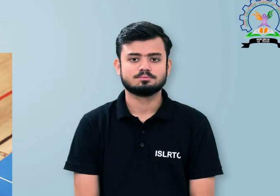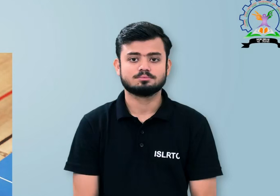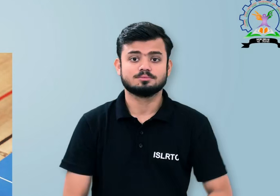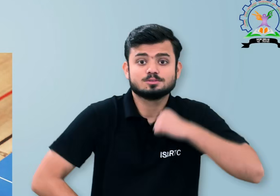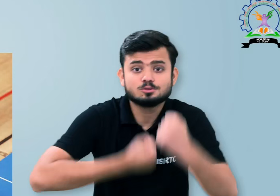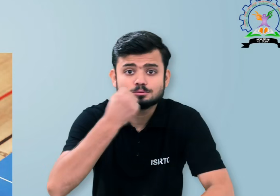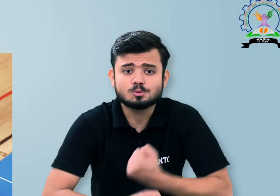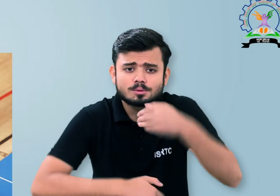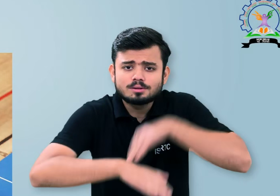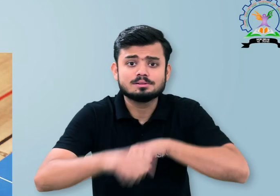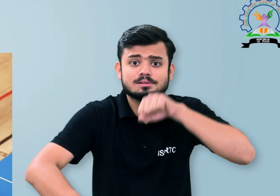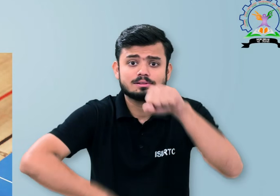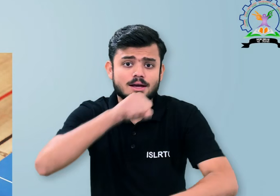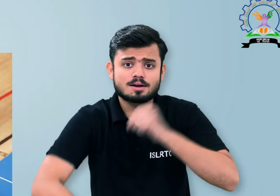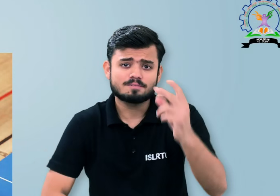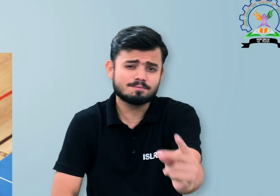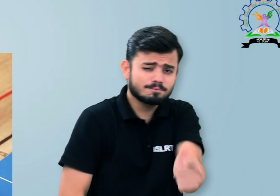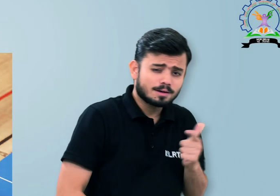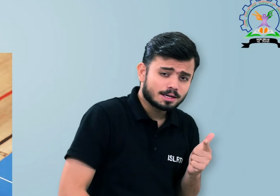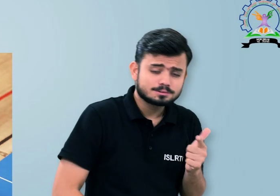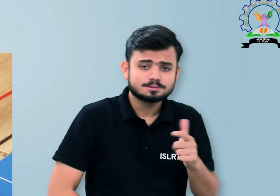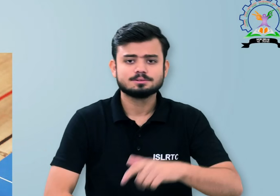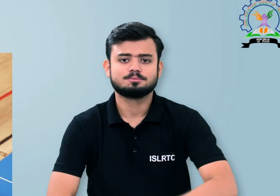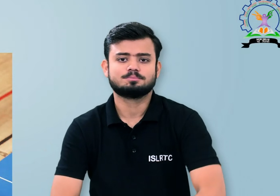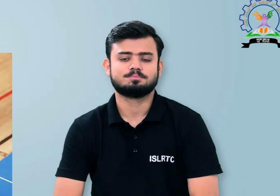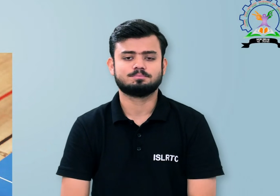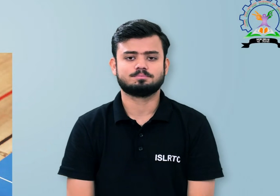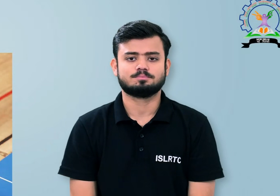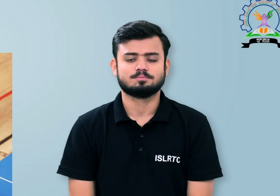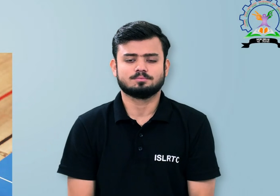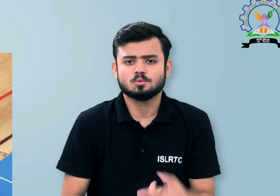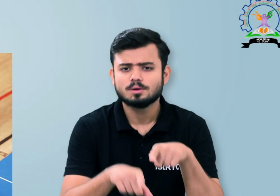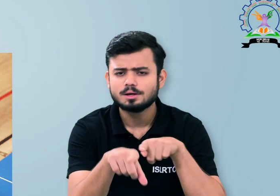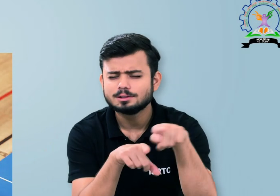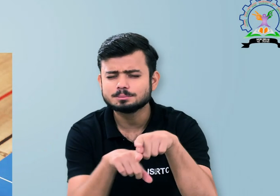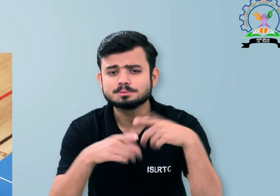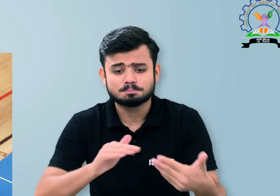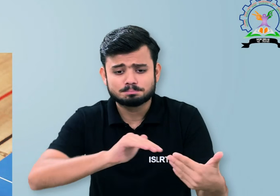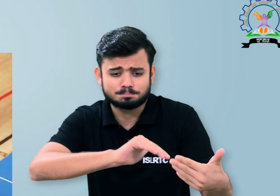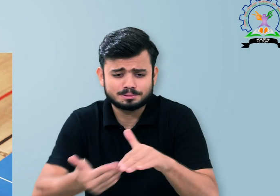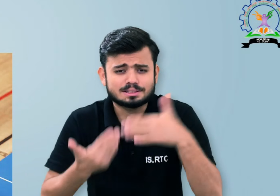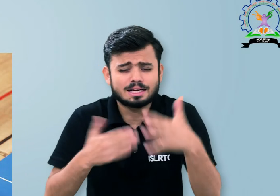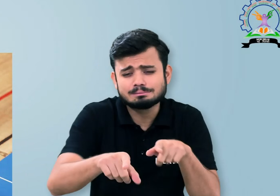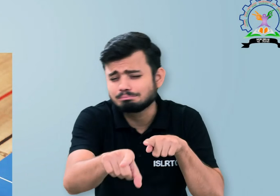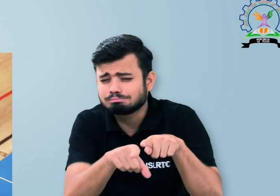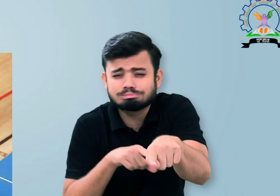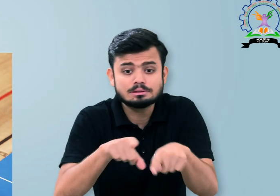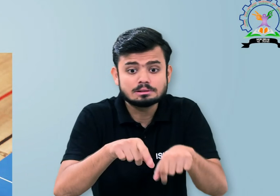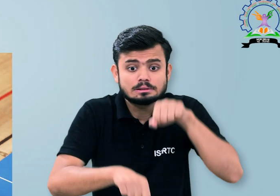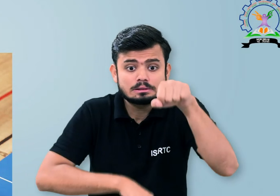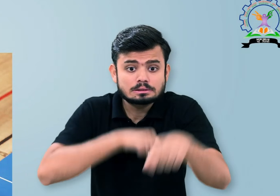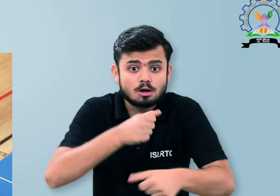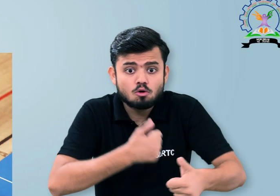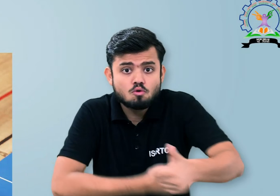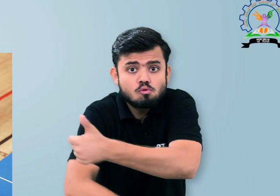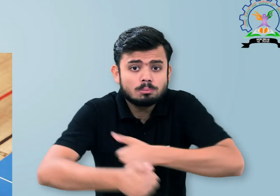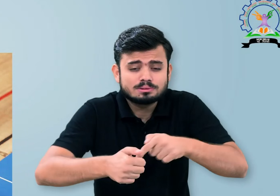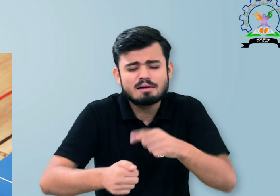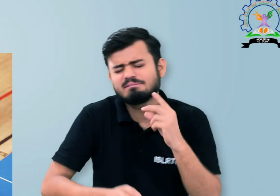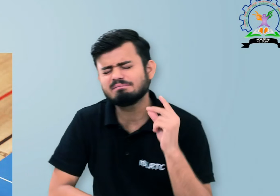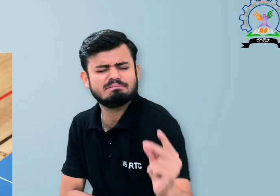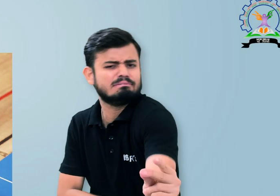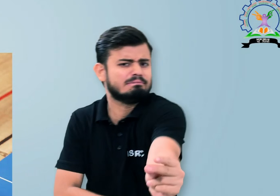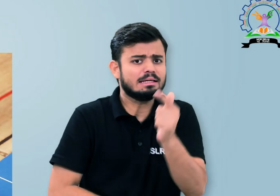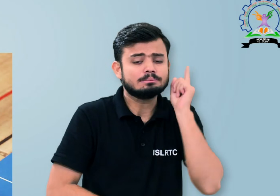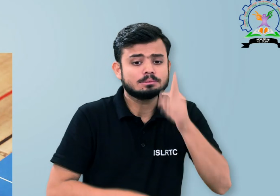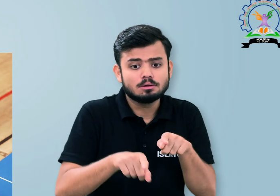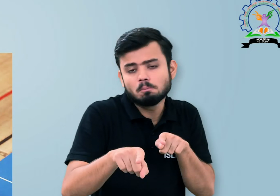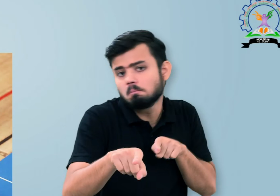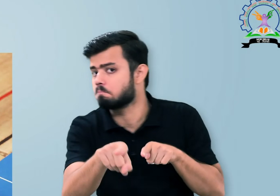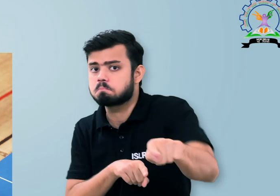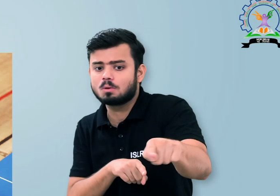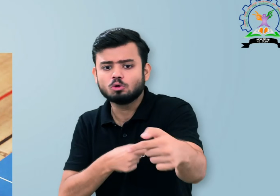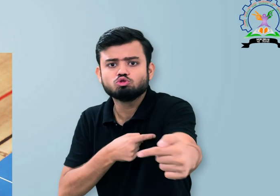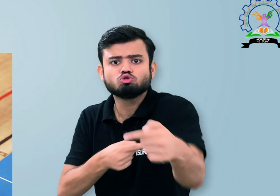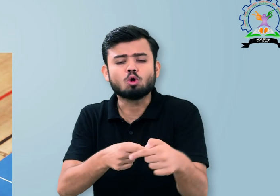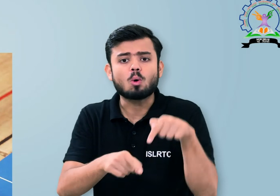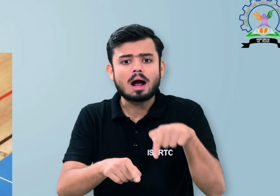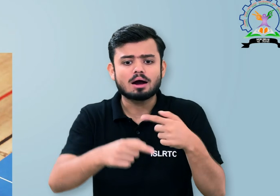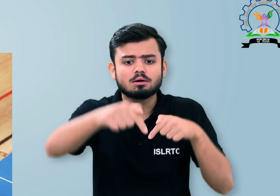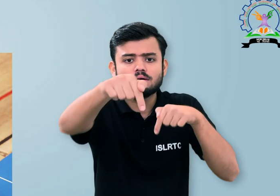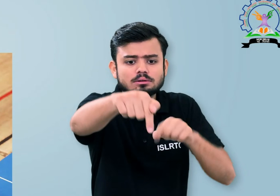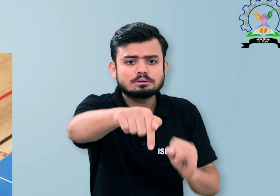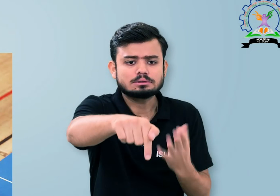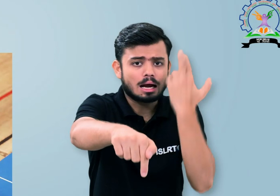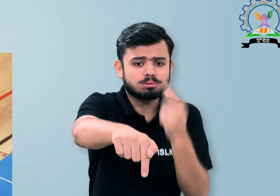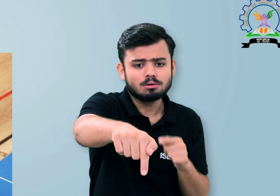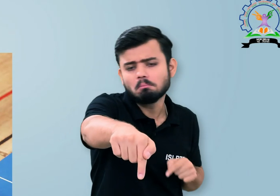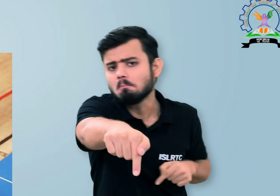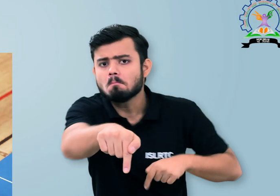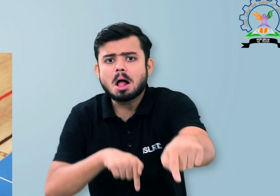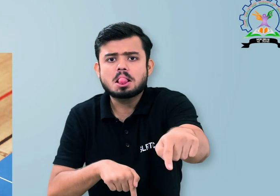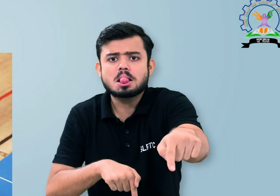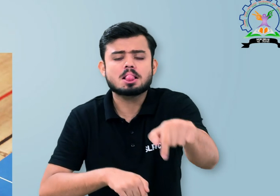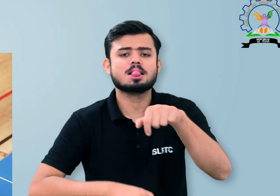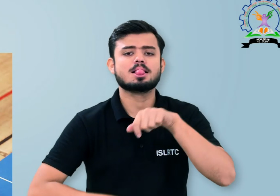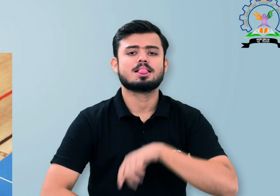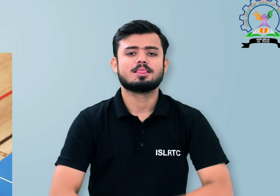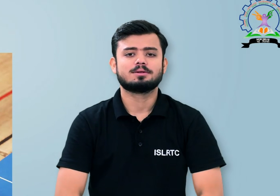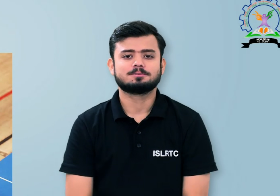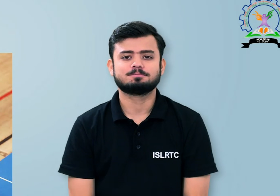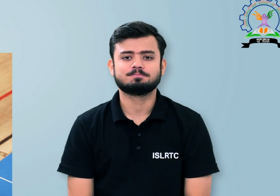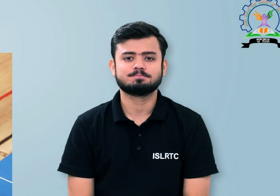Sprint In cycling, a sprint is a fast race over a short distance, usually a quick dash to the finish. There are different sprints in track and road cycling.